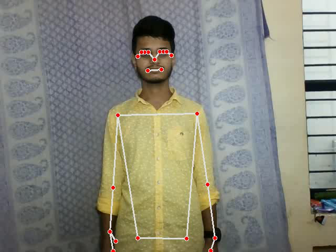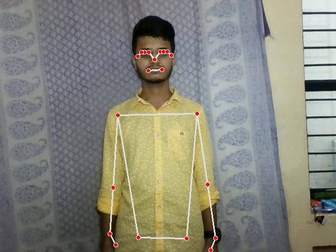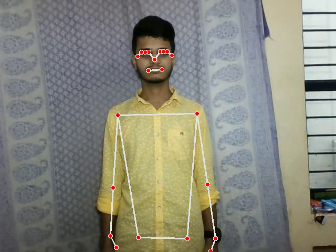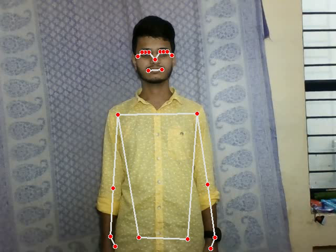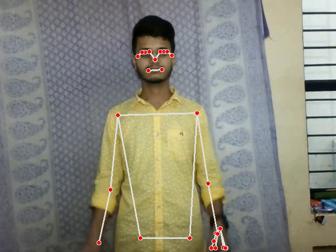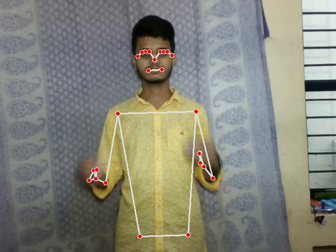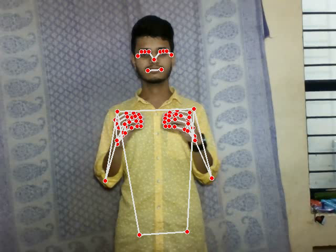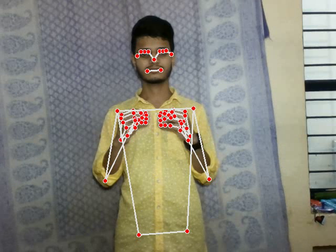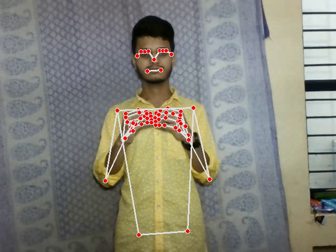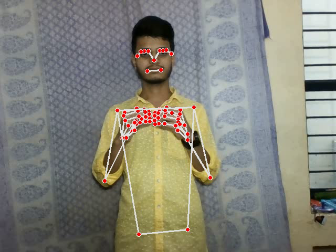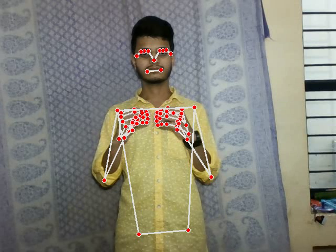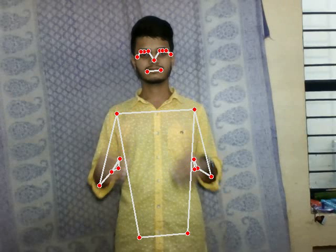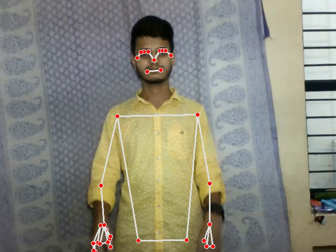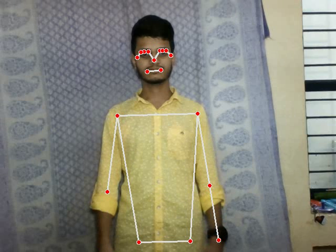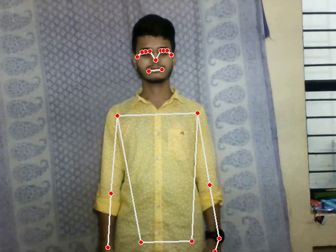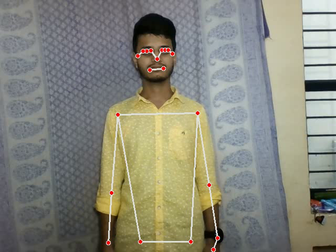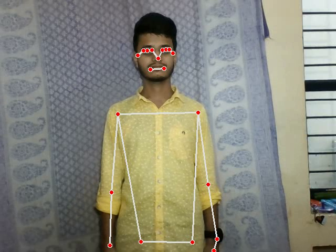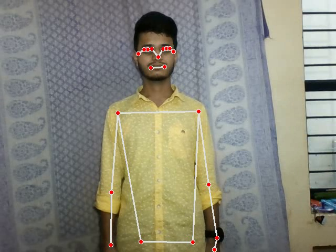more